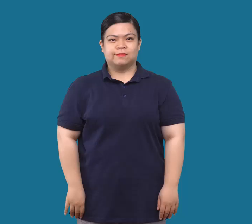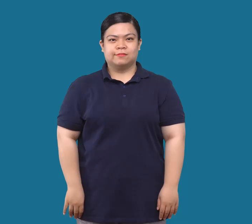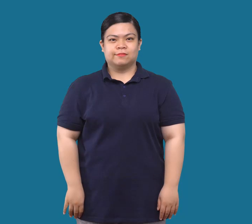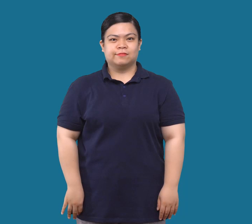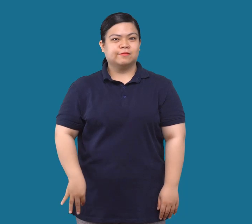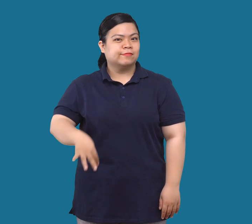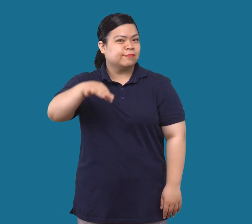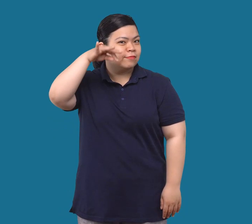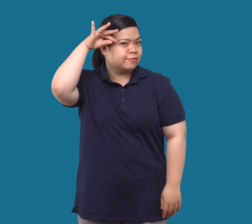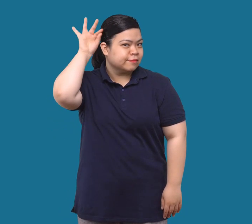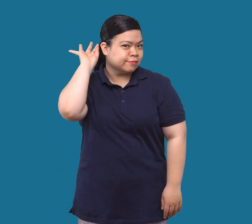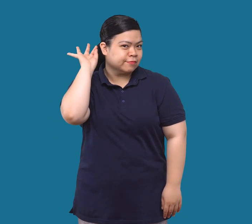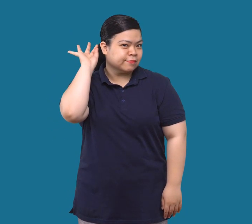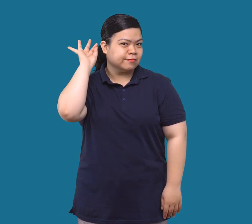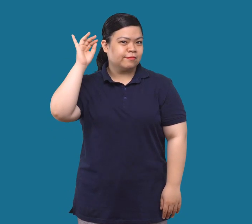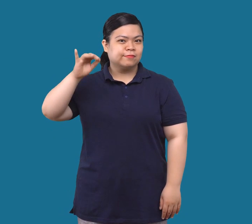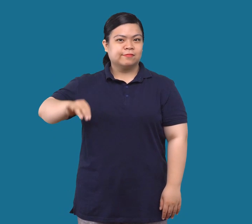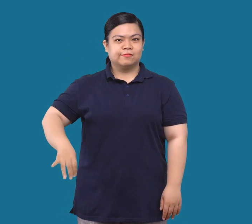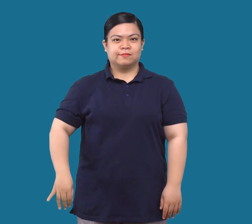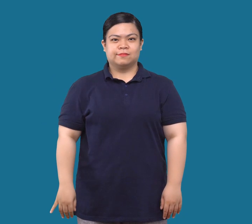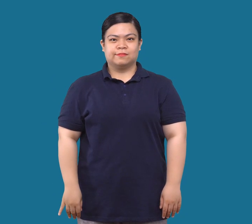Thái Nguyên